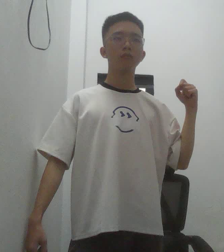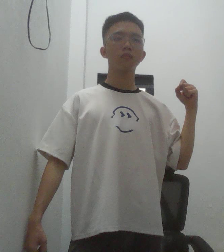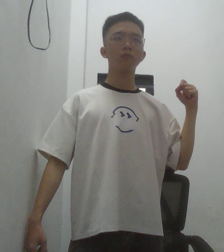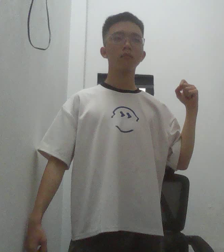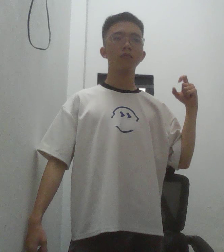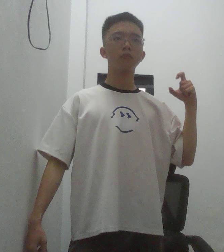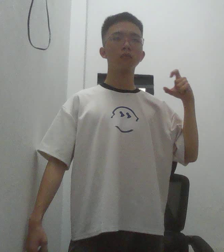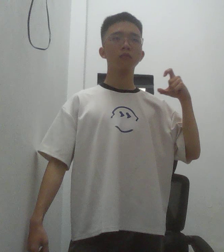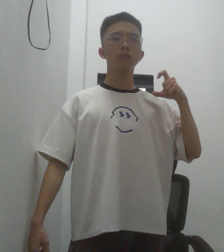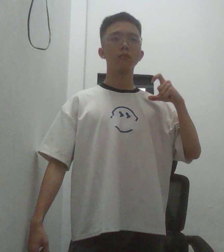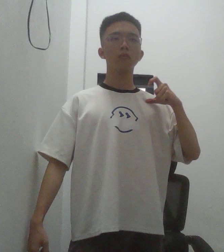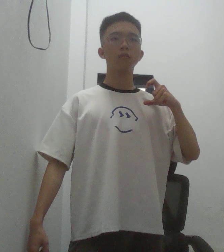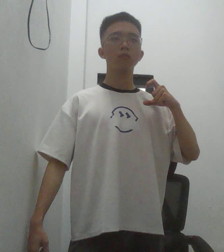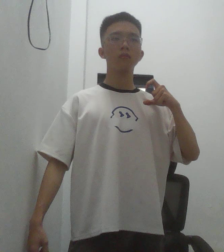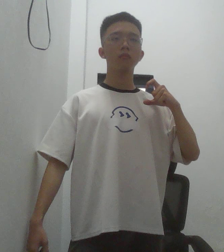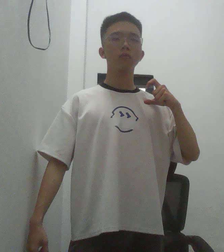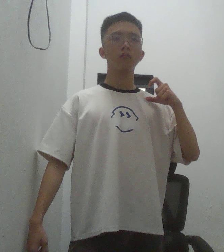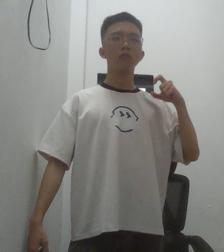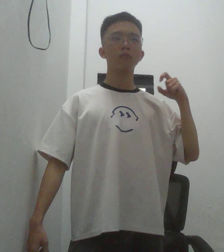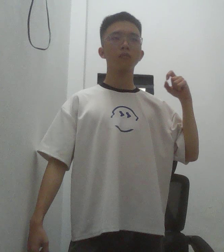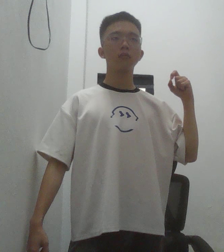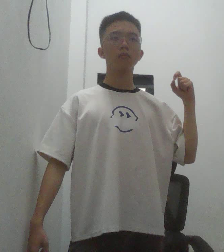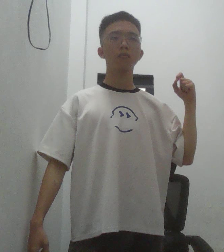giau co